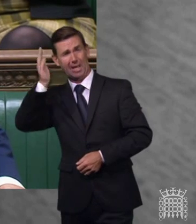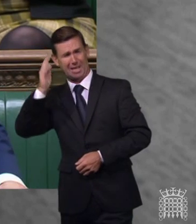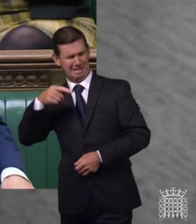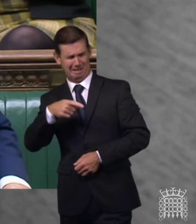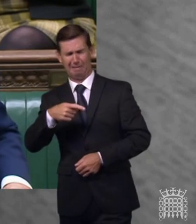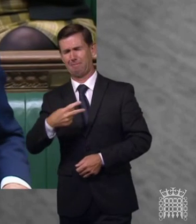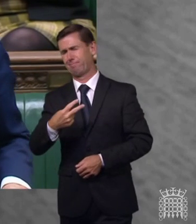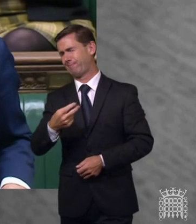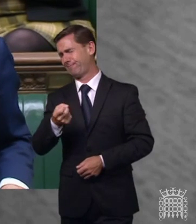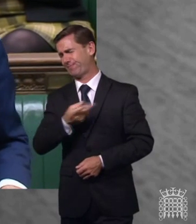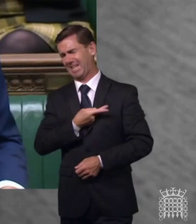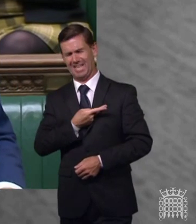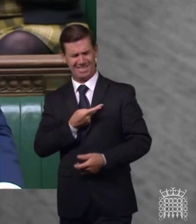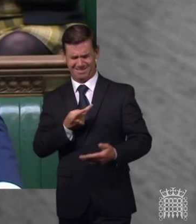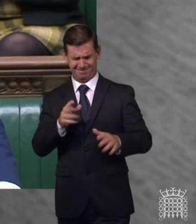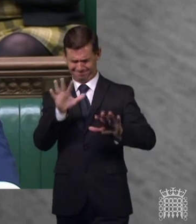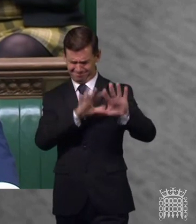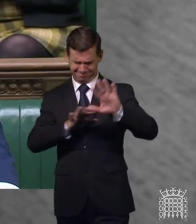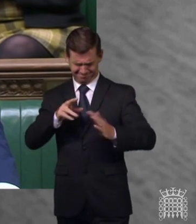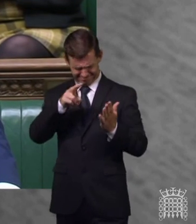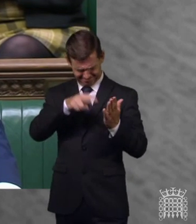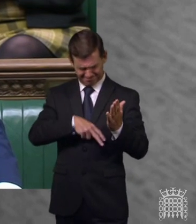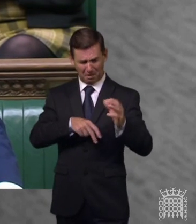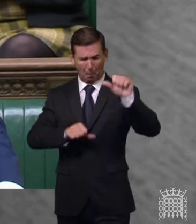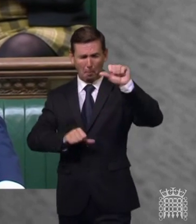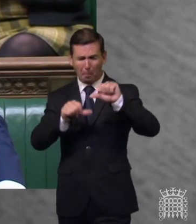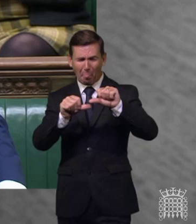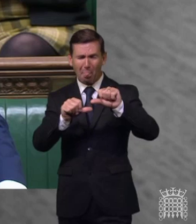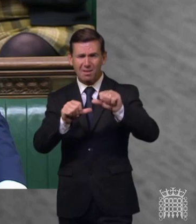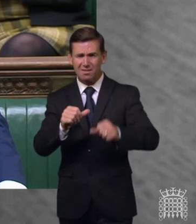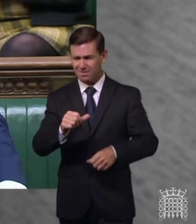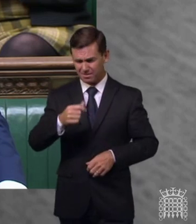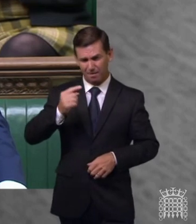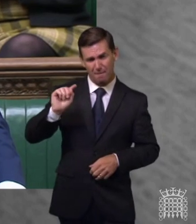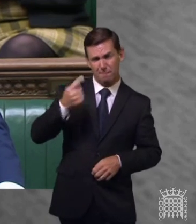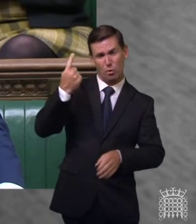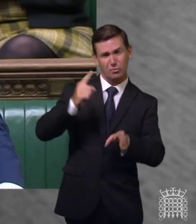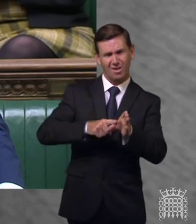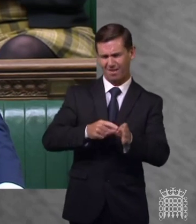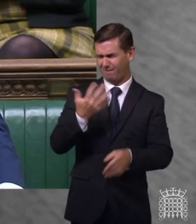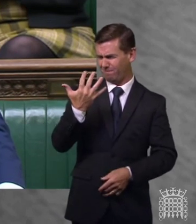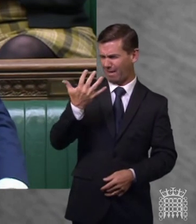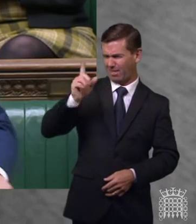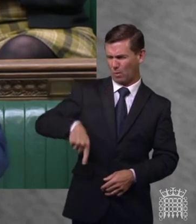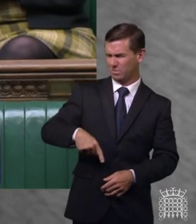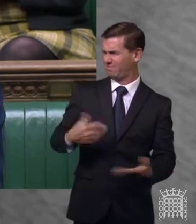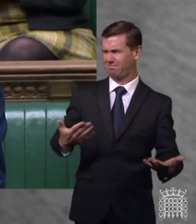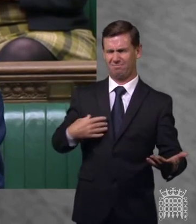It is vague and will support just 5,000 in the first year—a number without rationale.